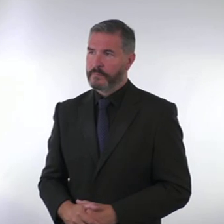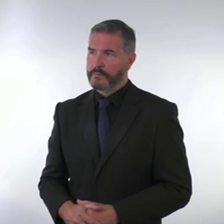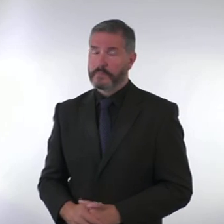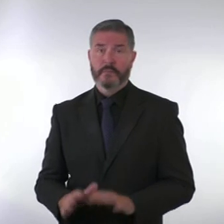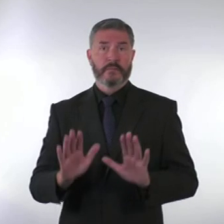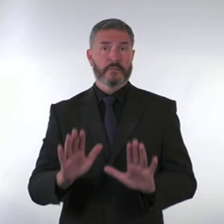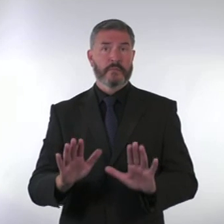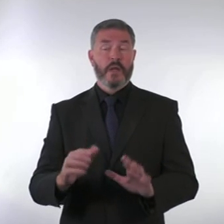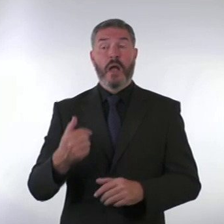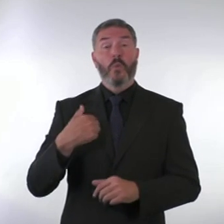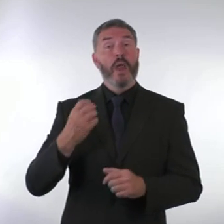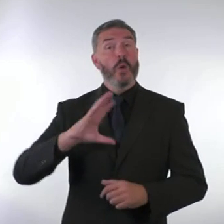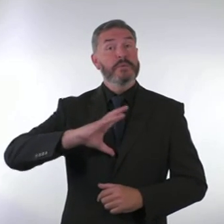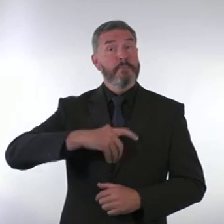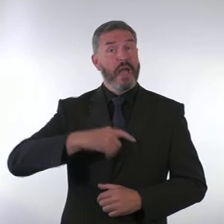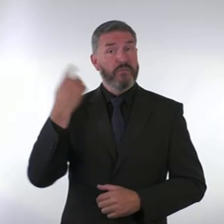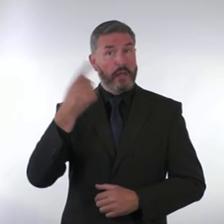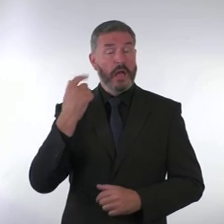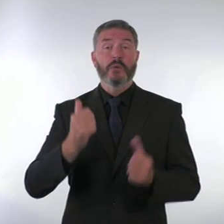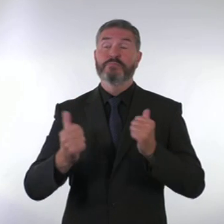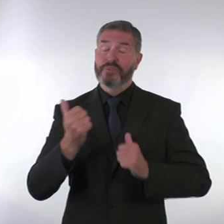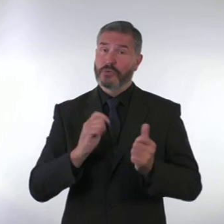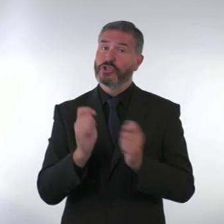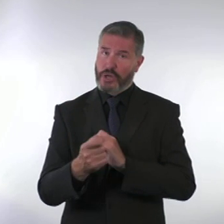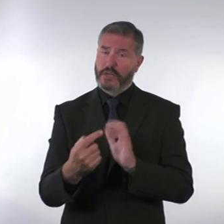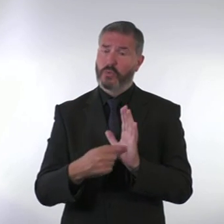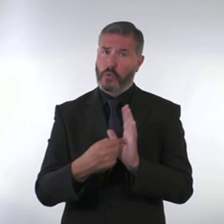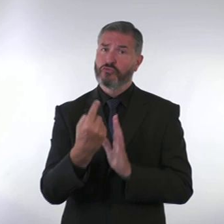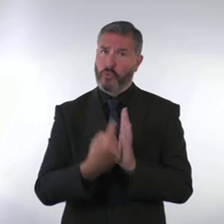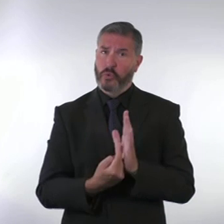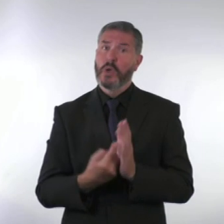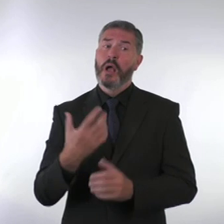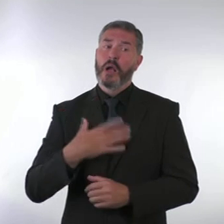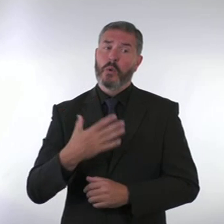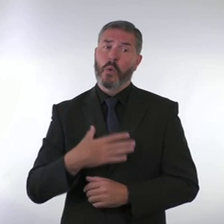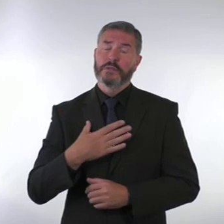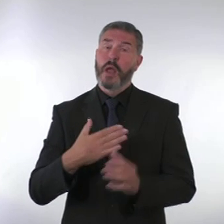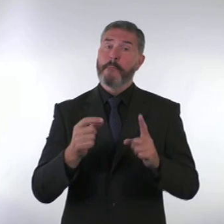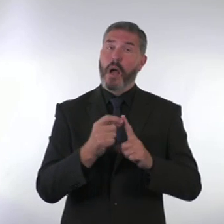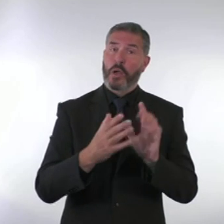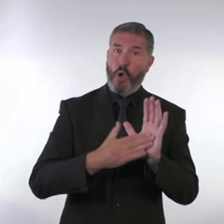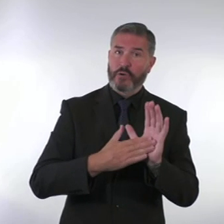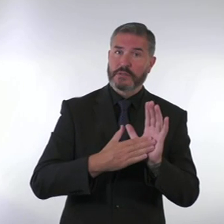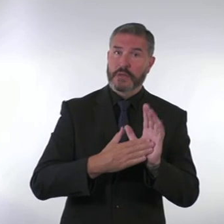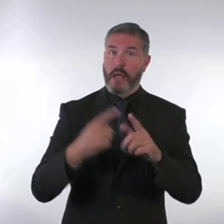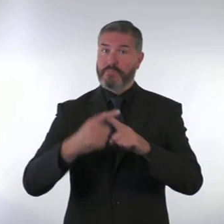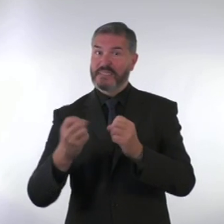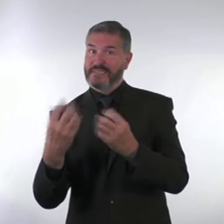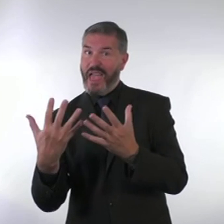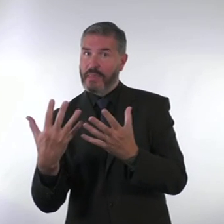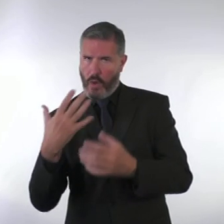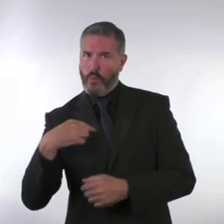I was proud as Mayor of London to change the London plan to ensure that we went for Parker Morris plus 10% for our space standards.